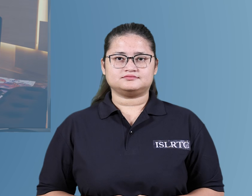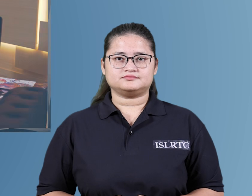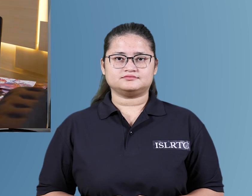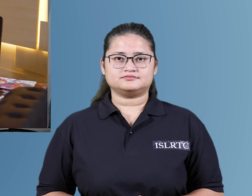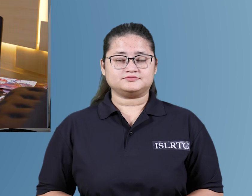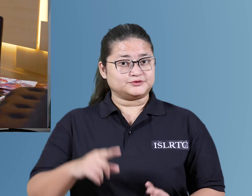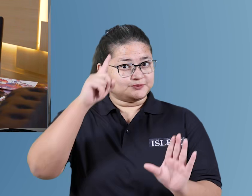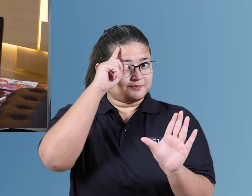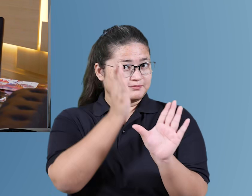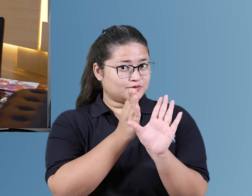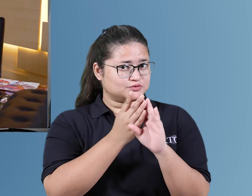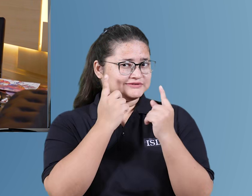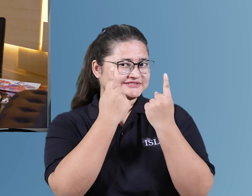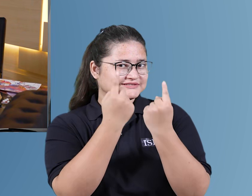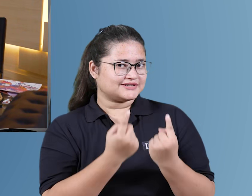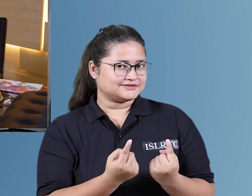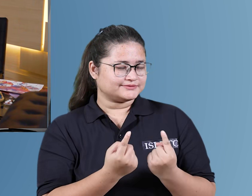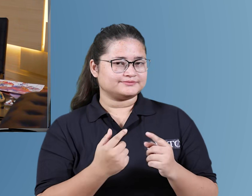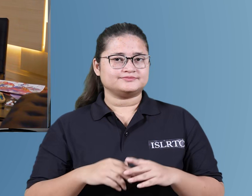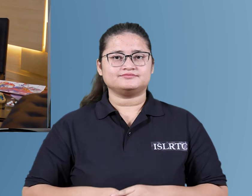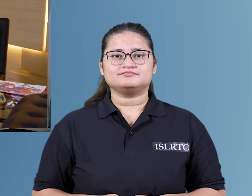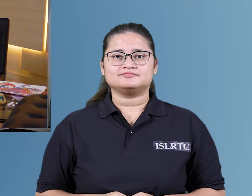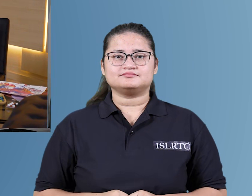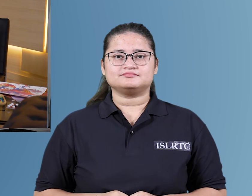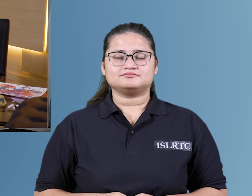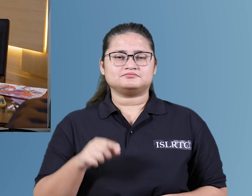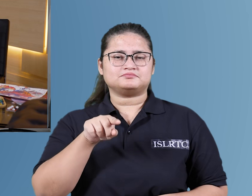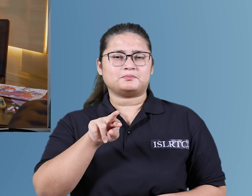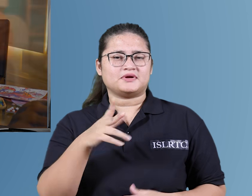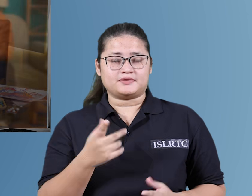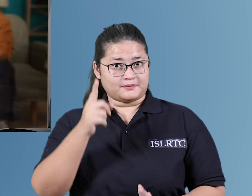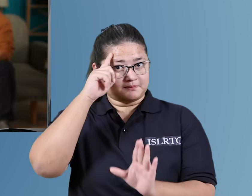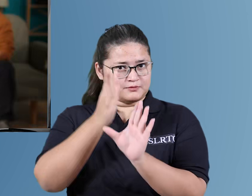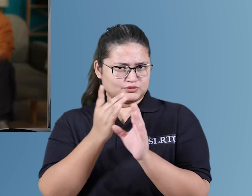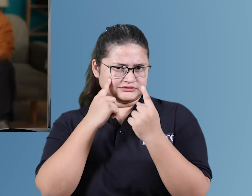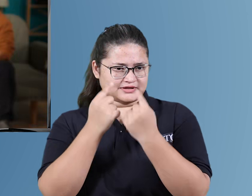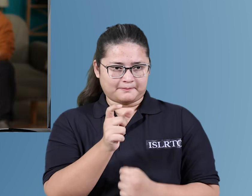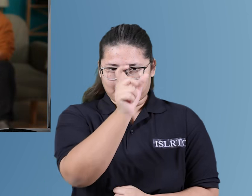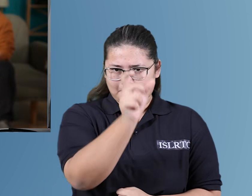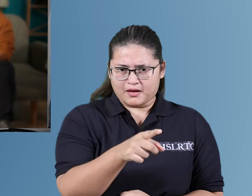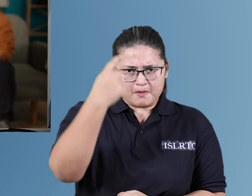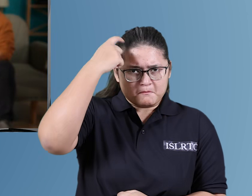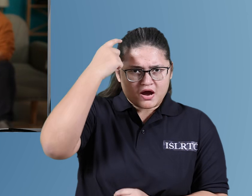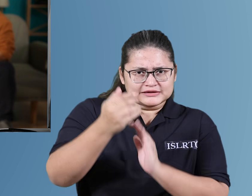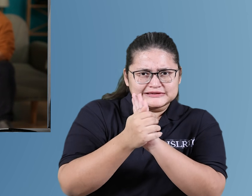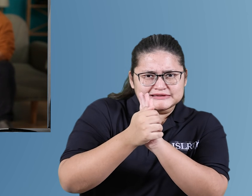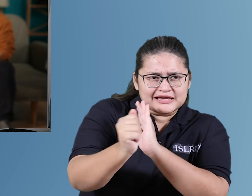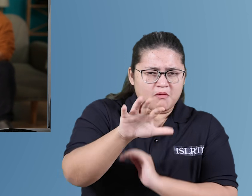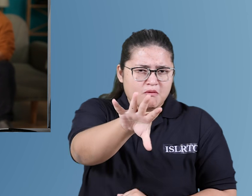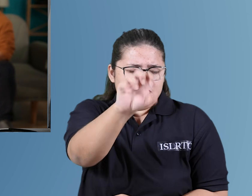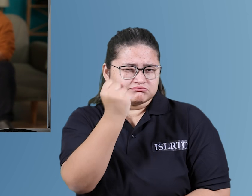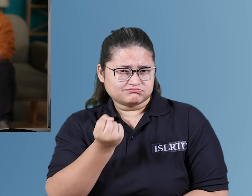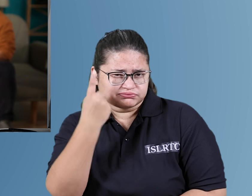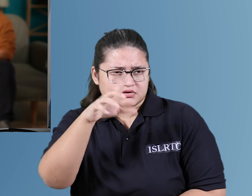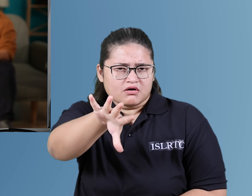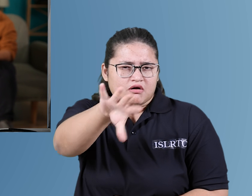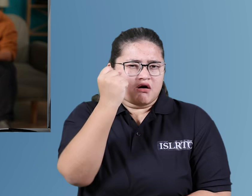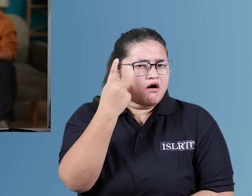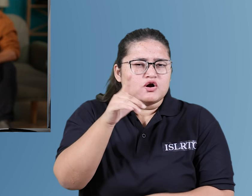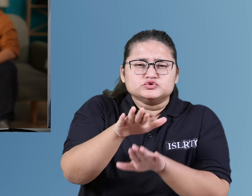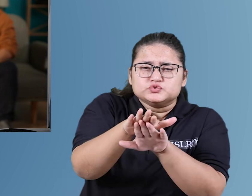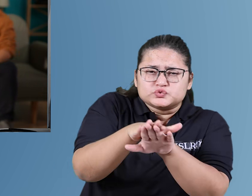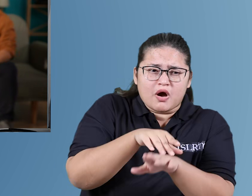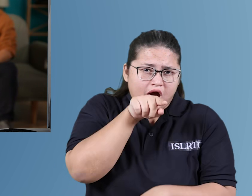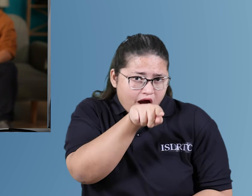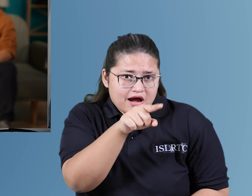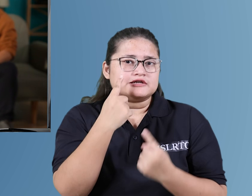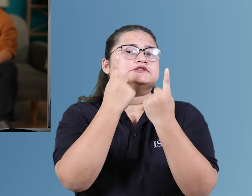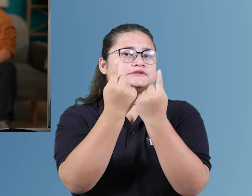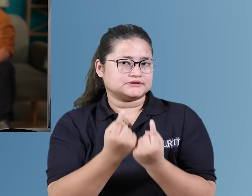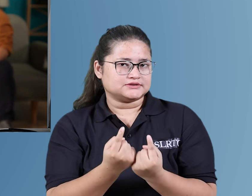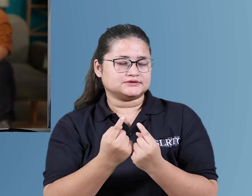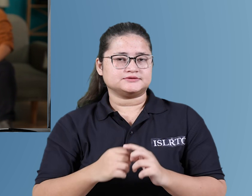Psychological testing The test is used to check a person's psychological attributes, such as their intelligence or skills.